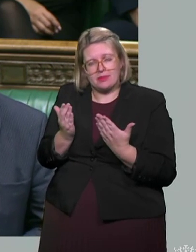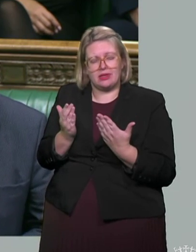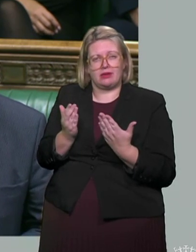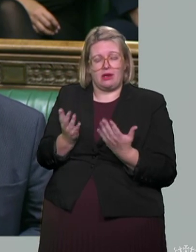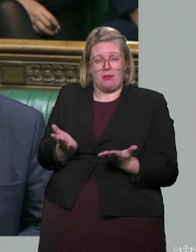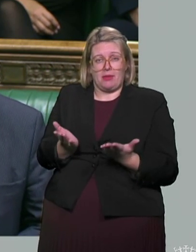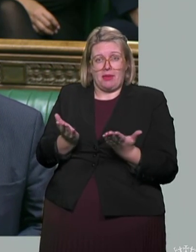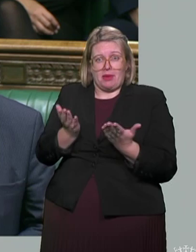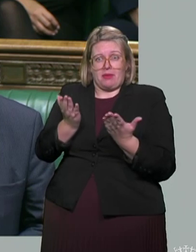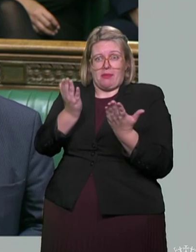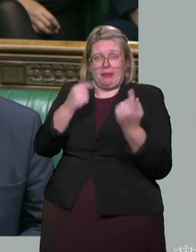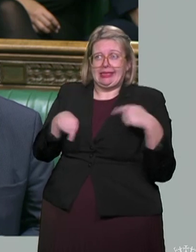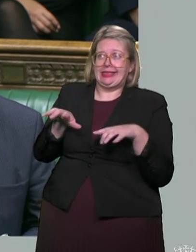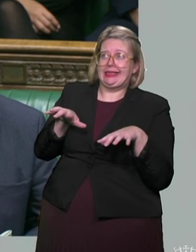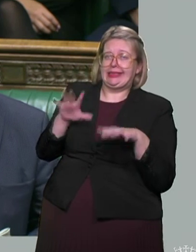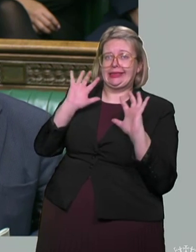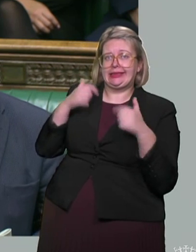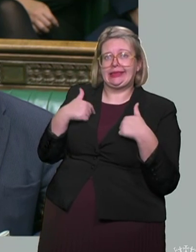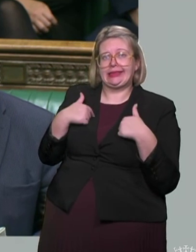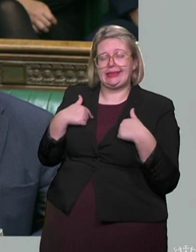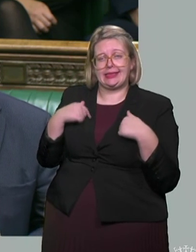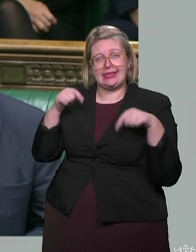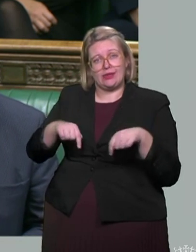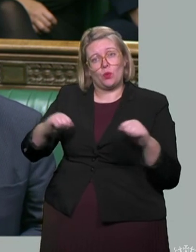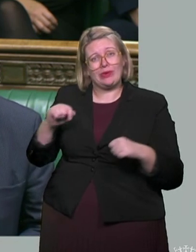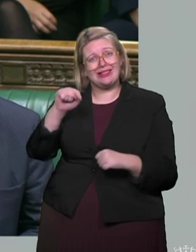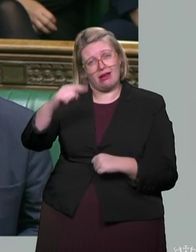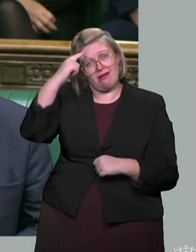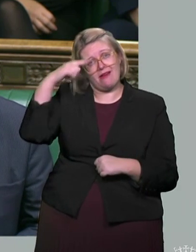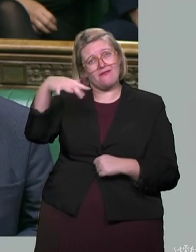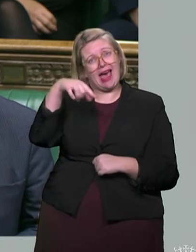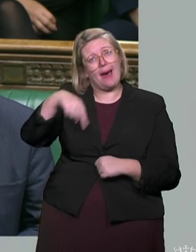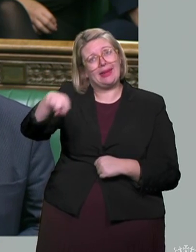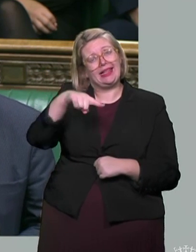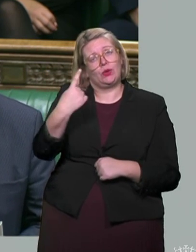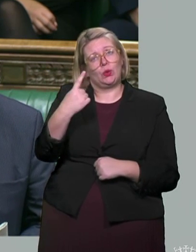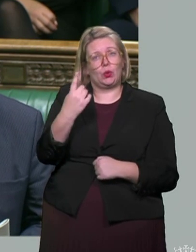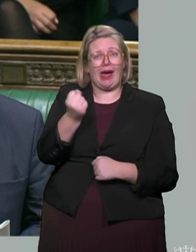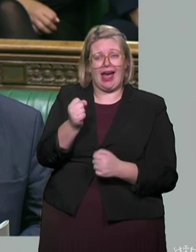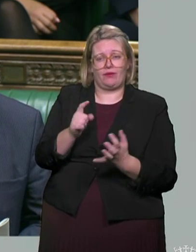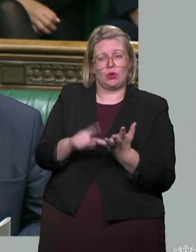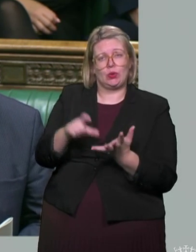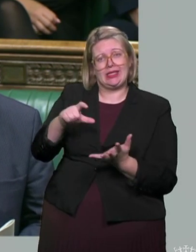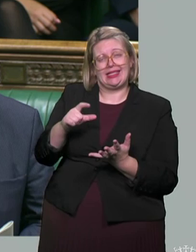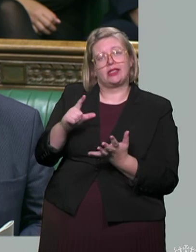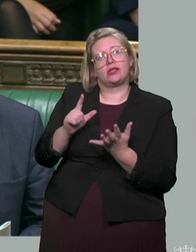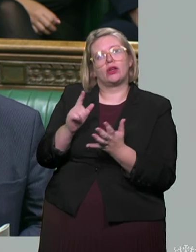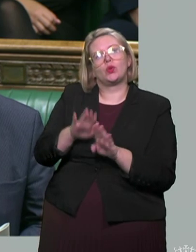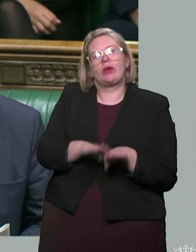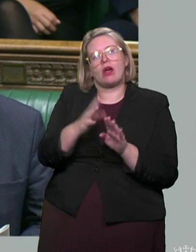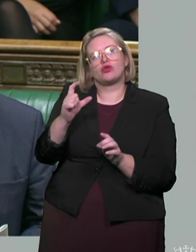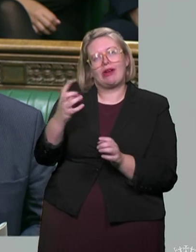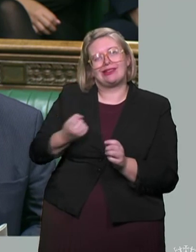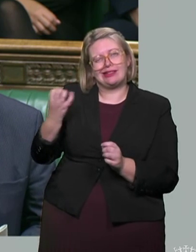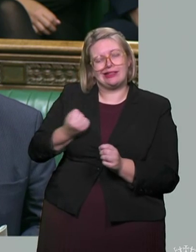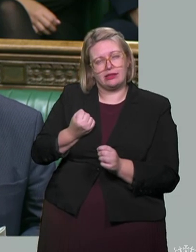This winter, millions of families on universal credit will be forced to choose between eating and heating.